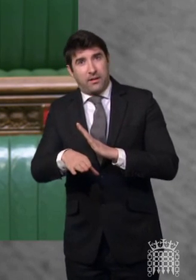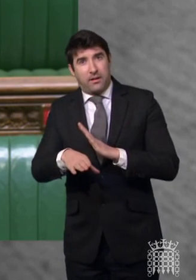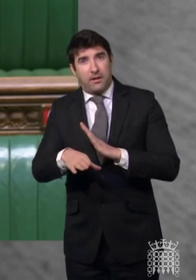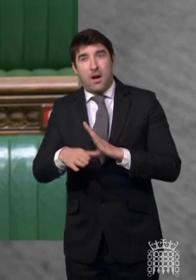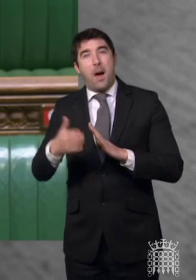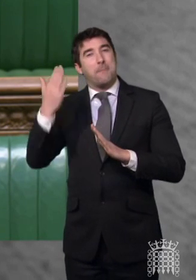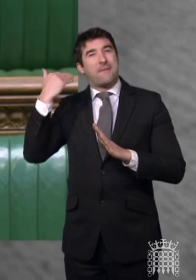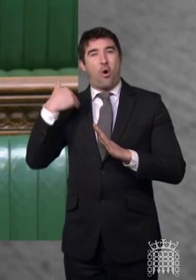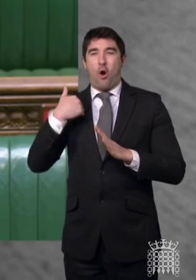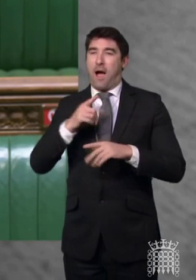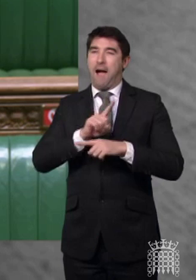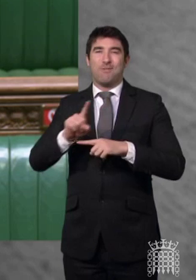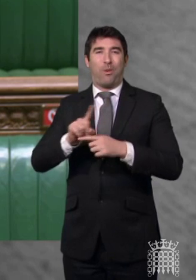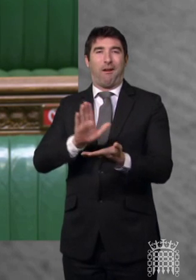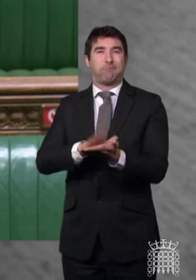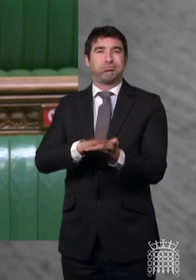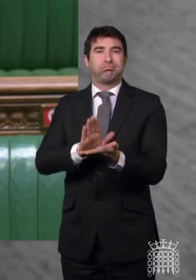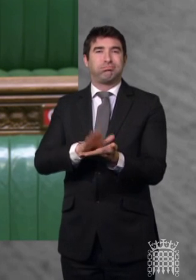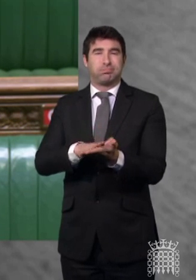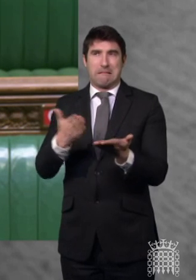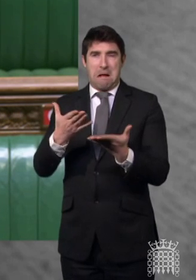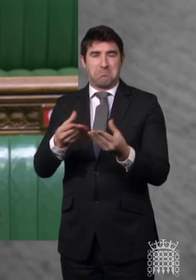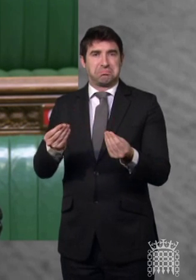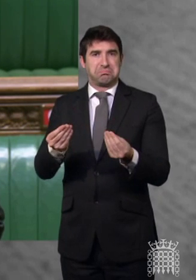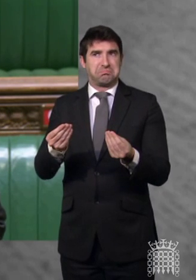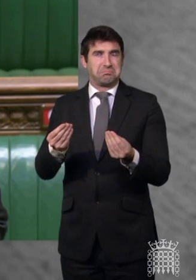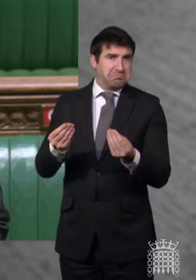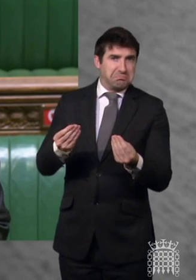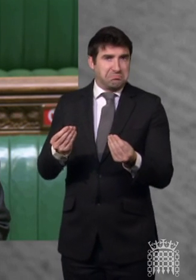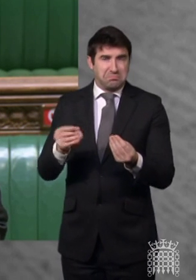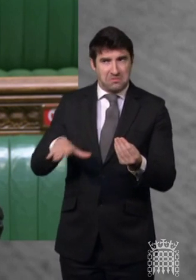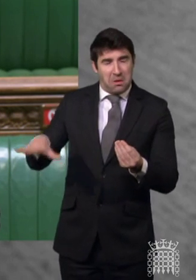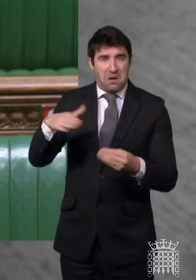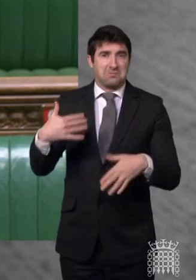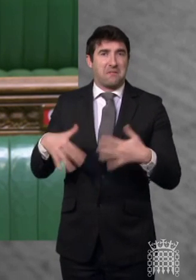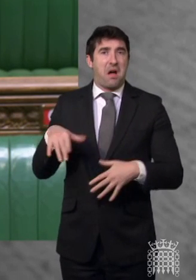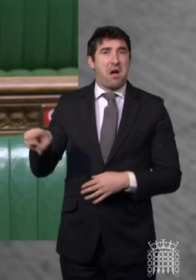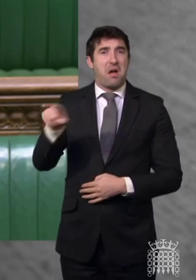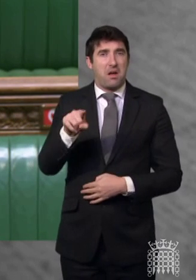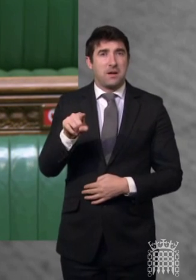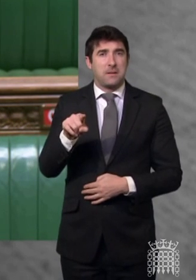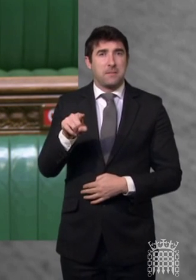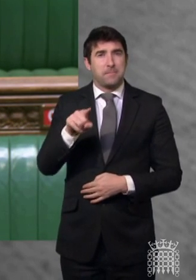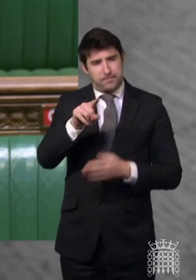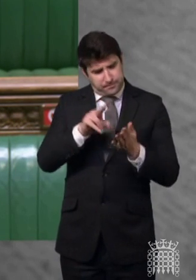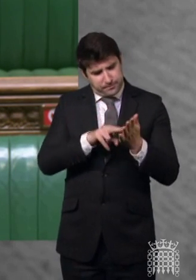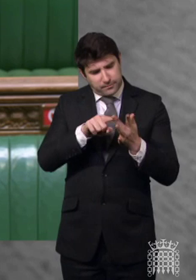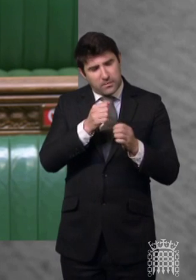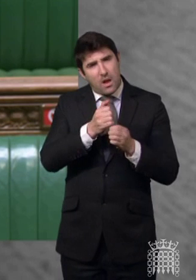The Nightingales were opened at great expense and fanfare, but now we hear that some of them, such as London’s, have been emptied.